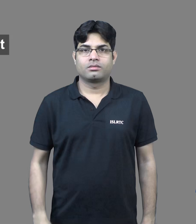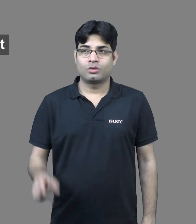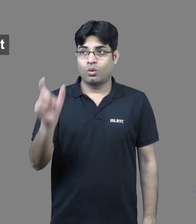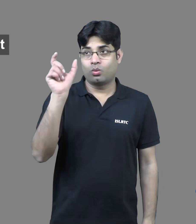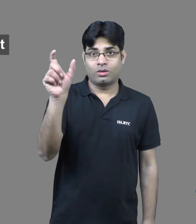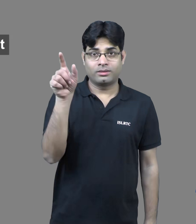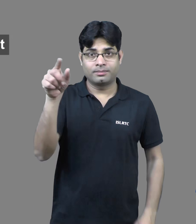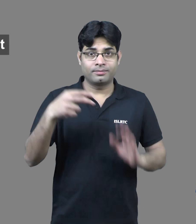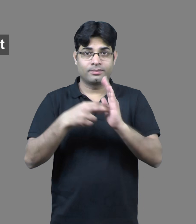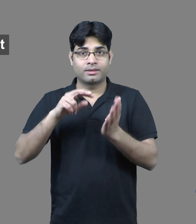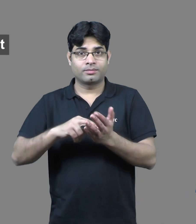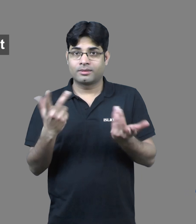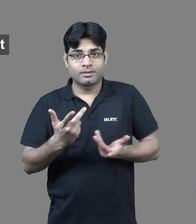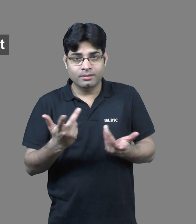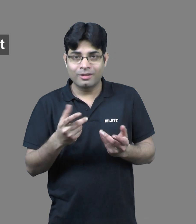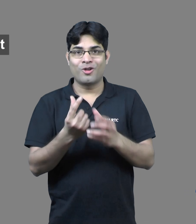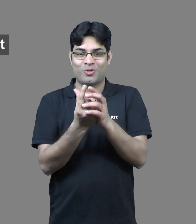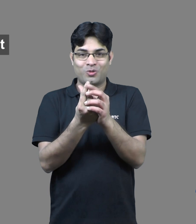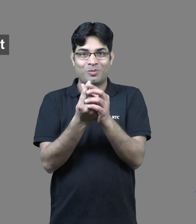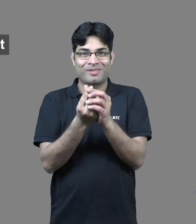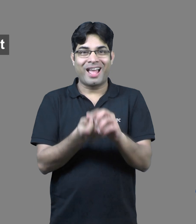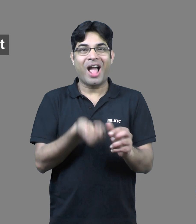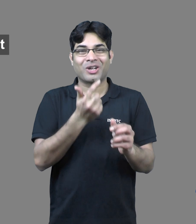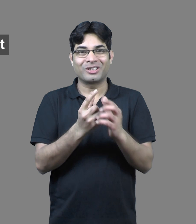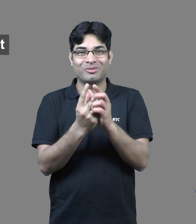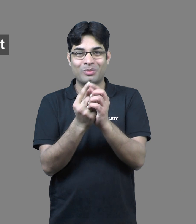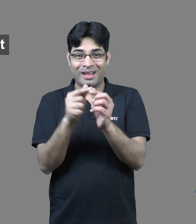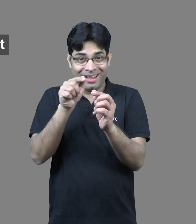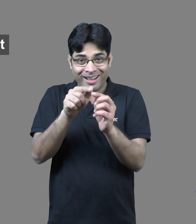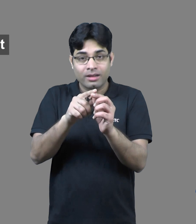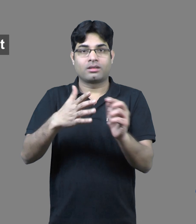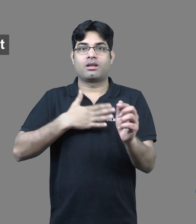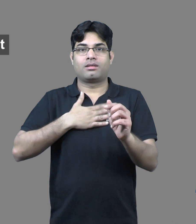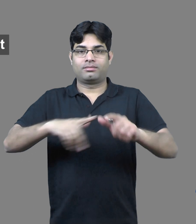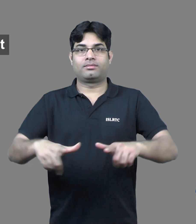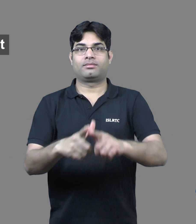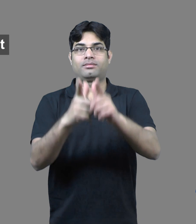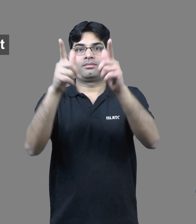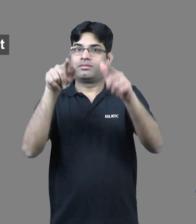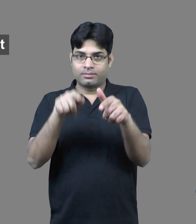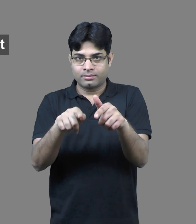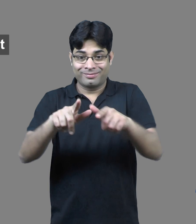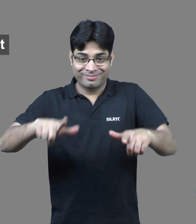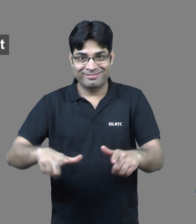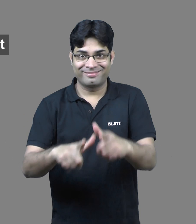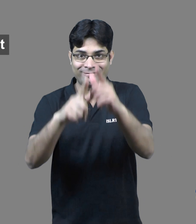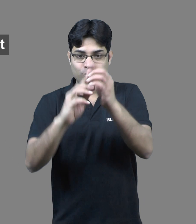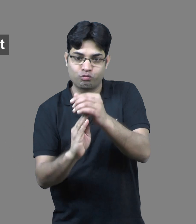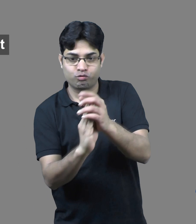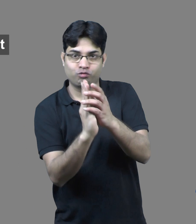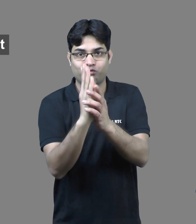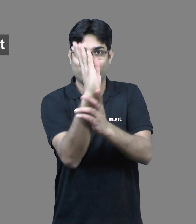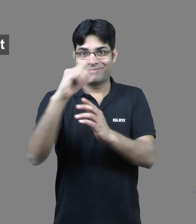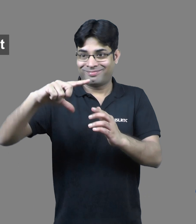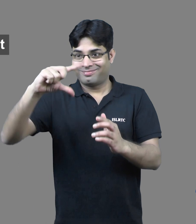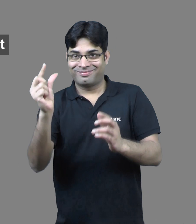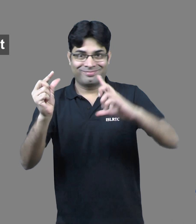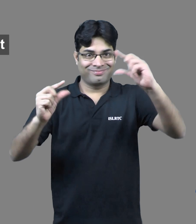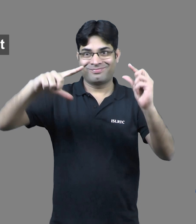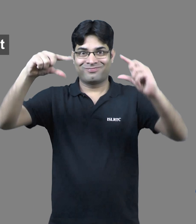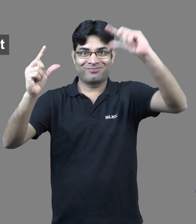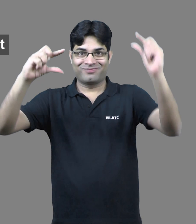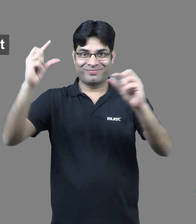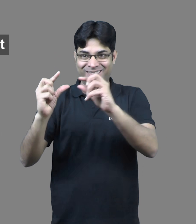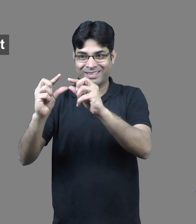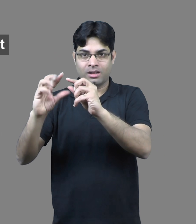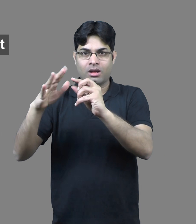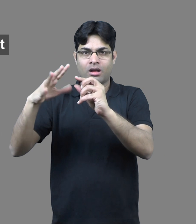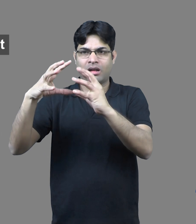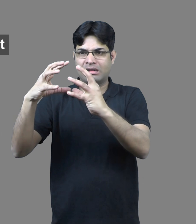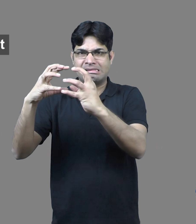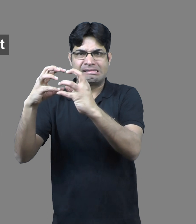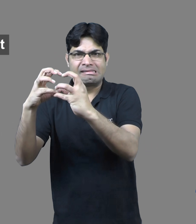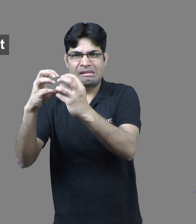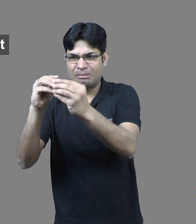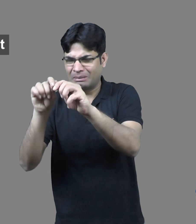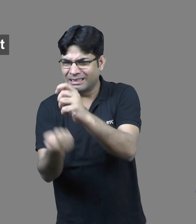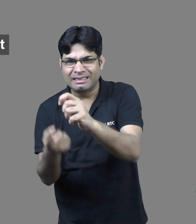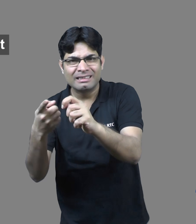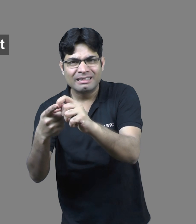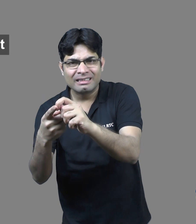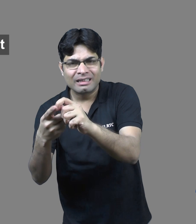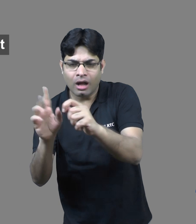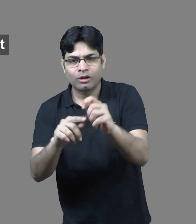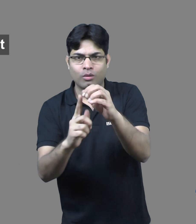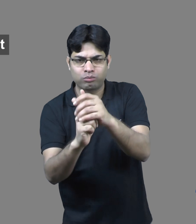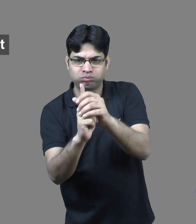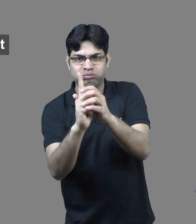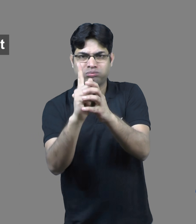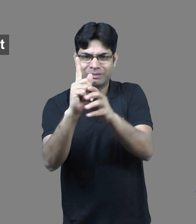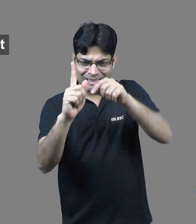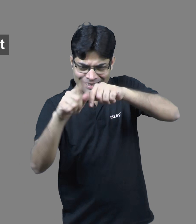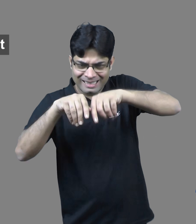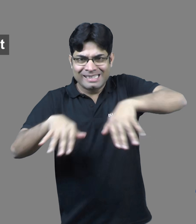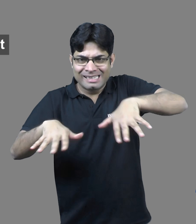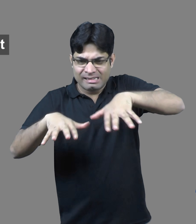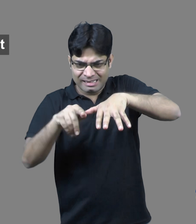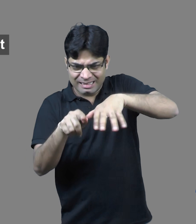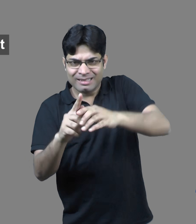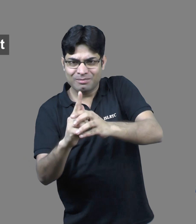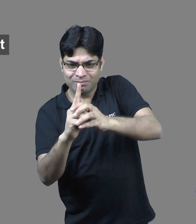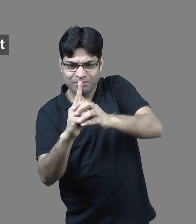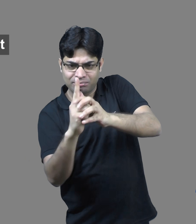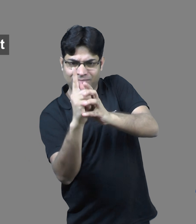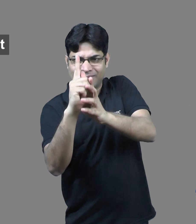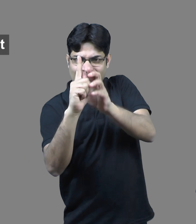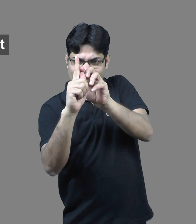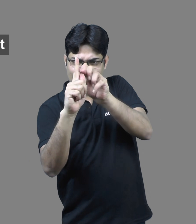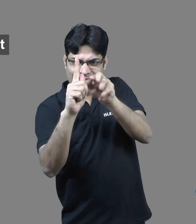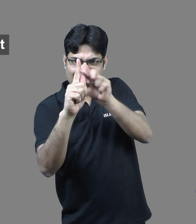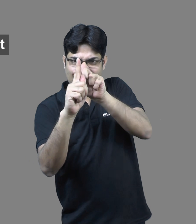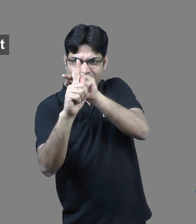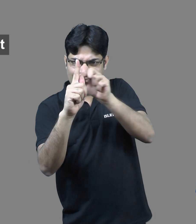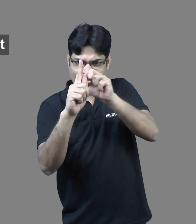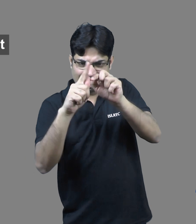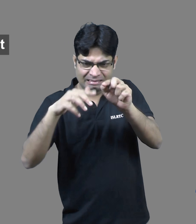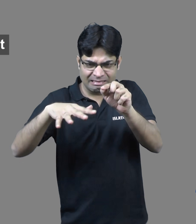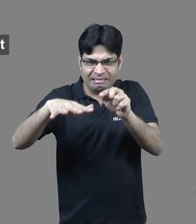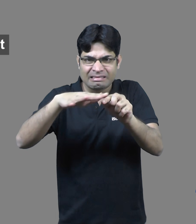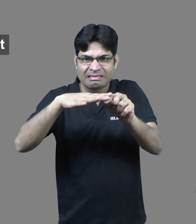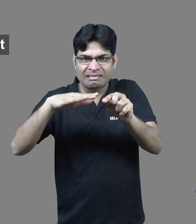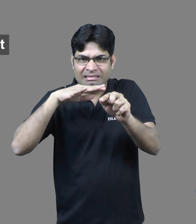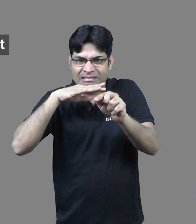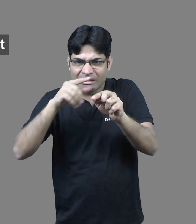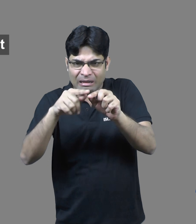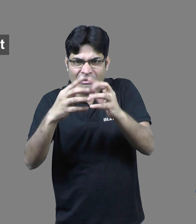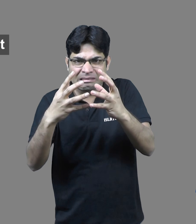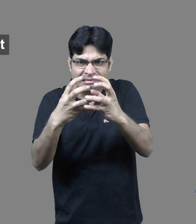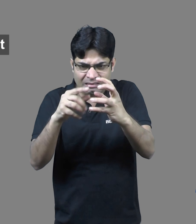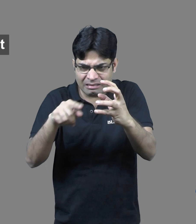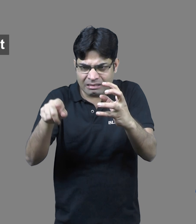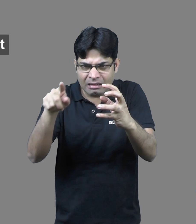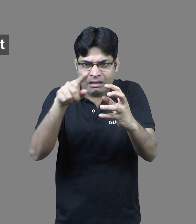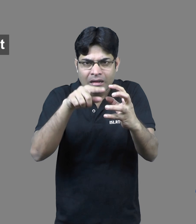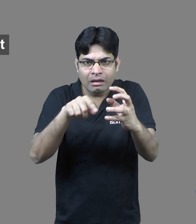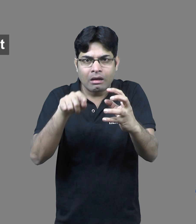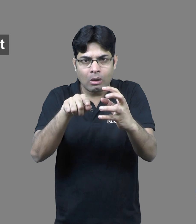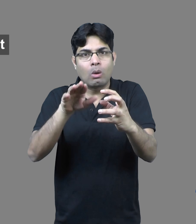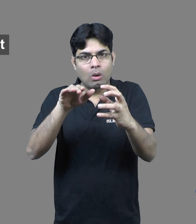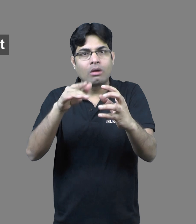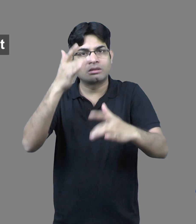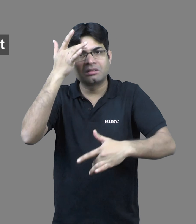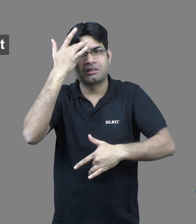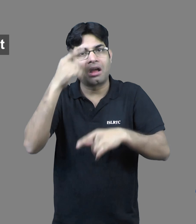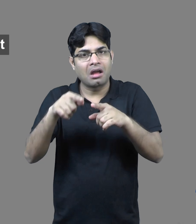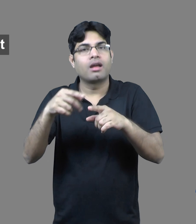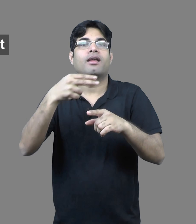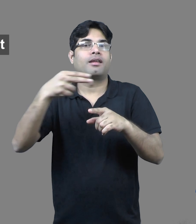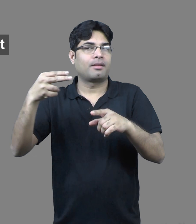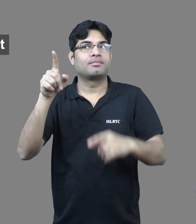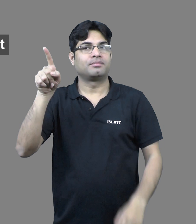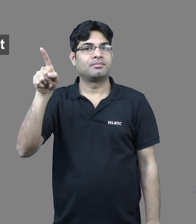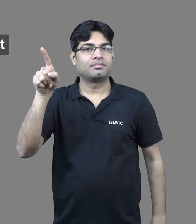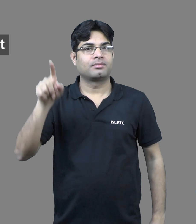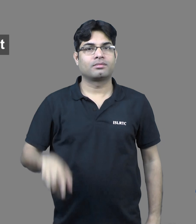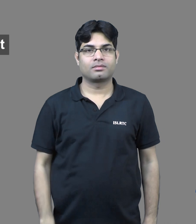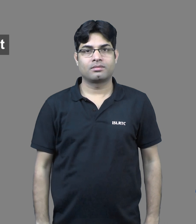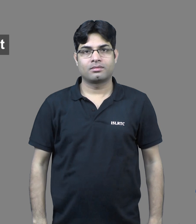Stem Root of Groundnut